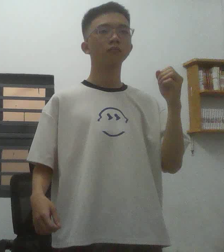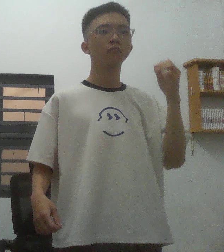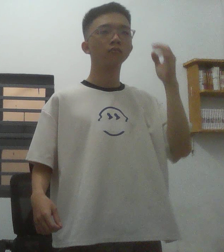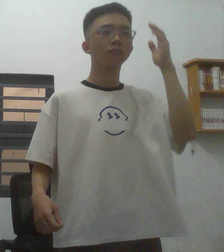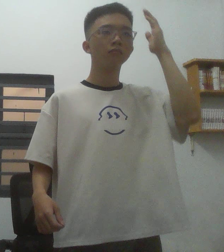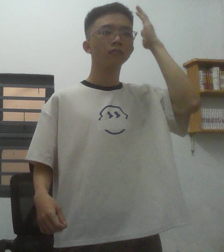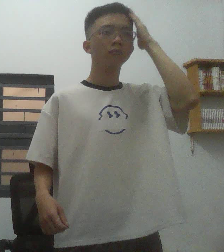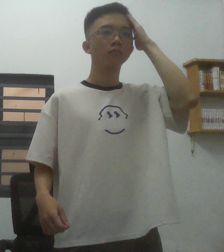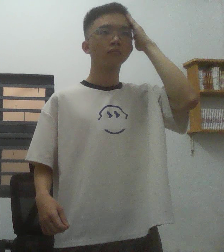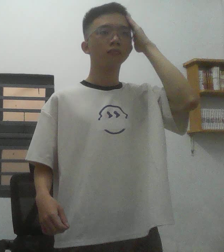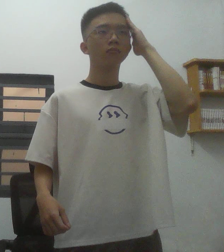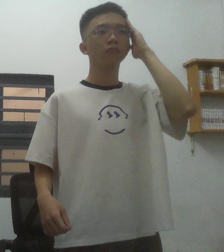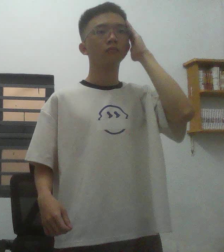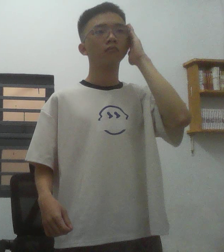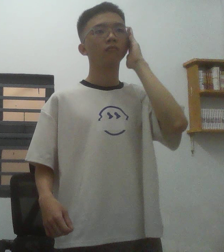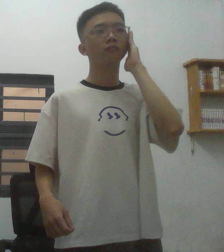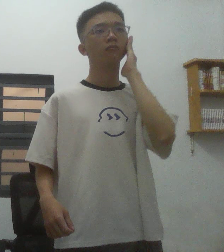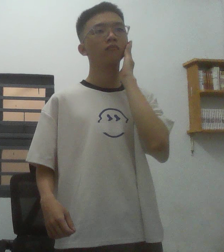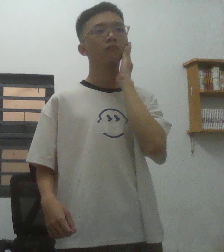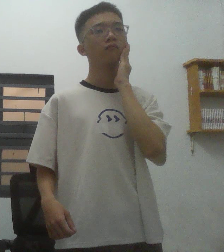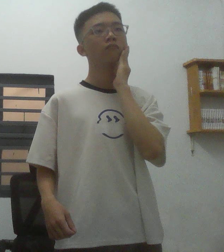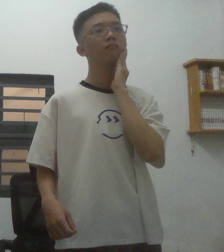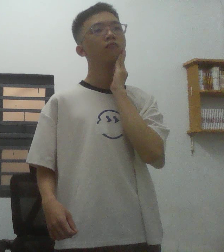dep